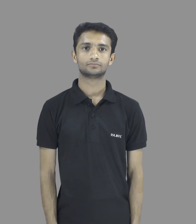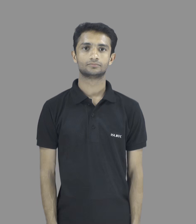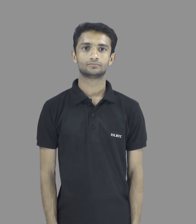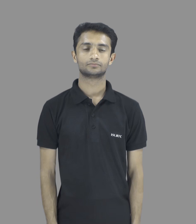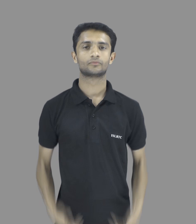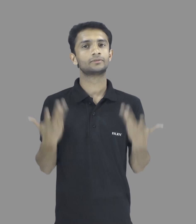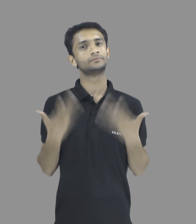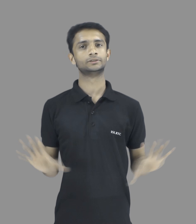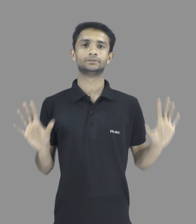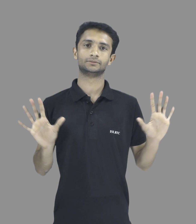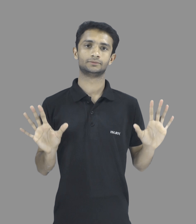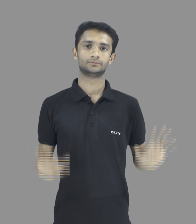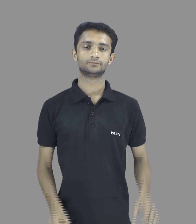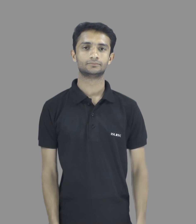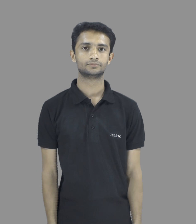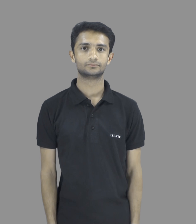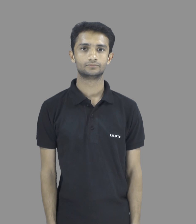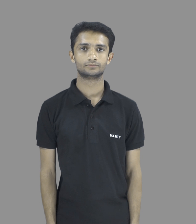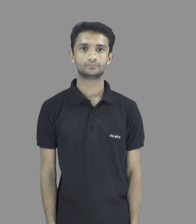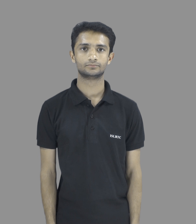Already